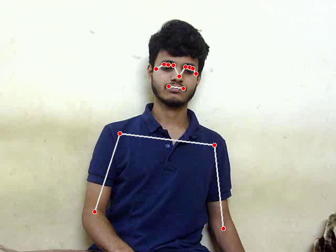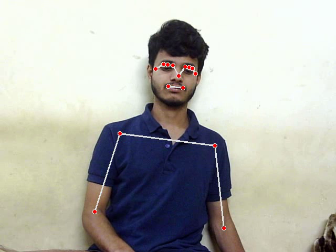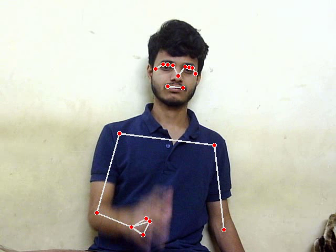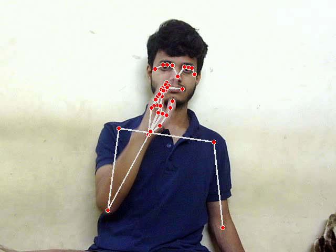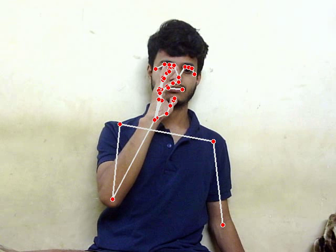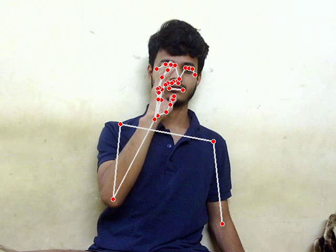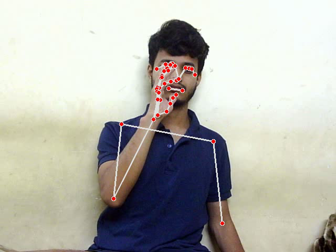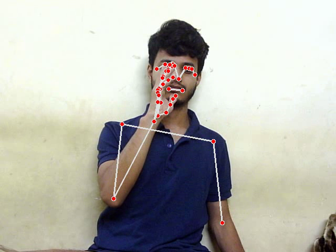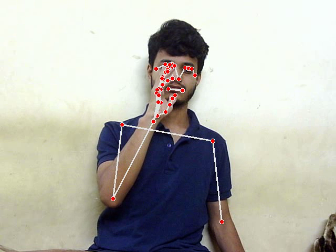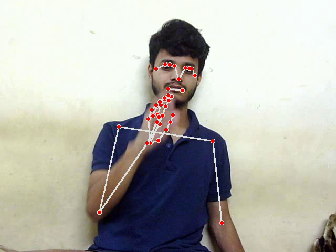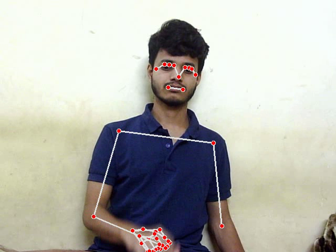mother